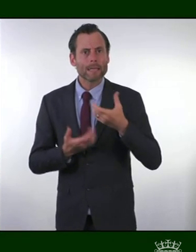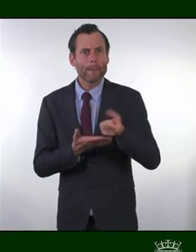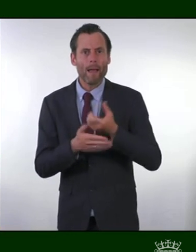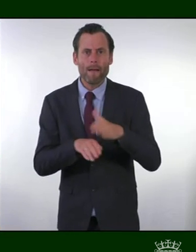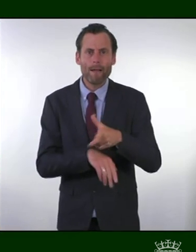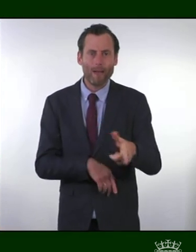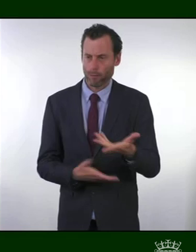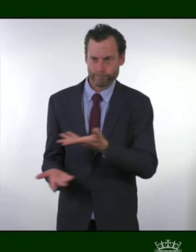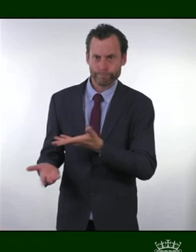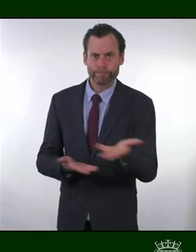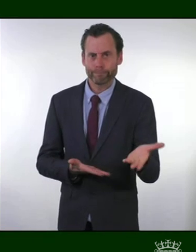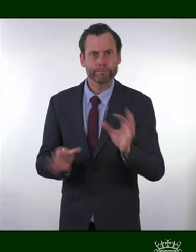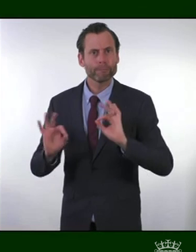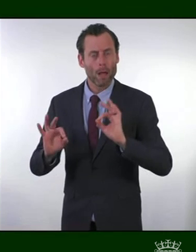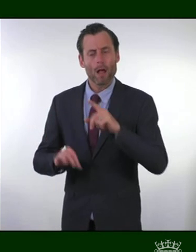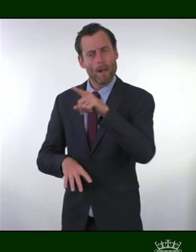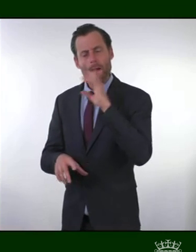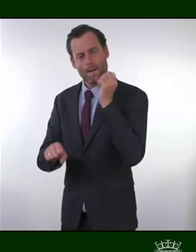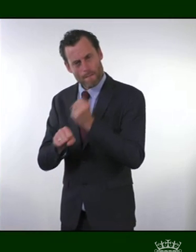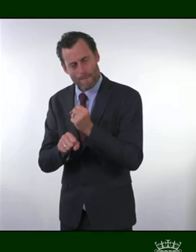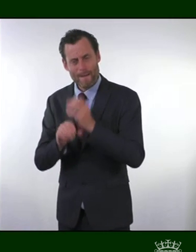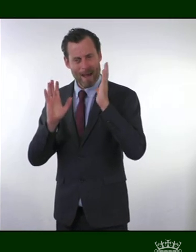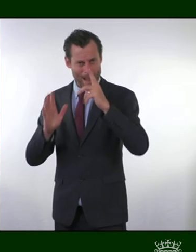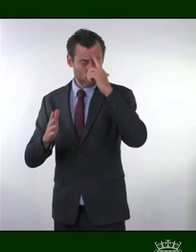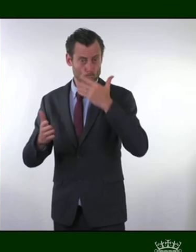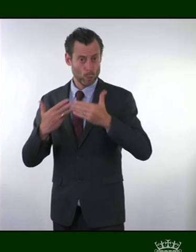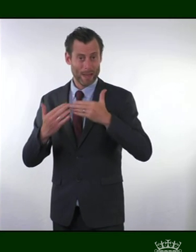The Government have got to get this right.